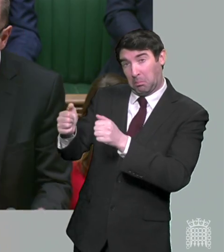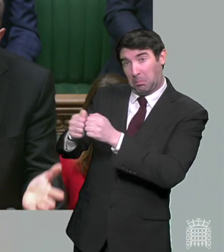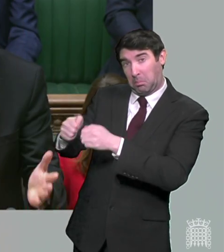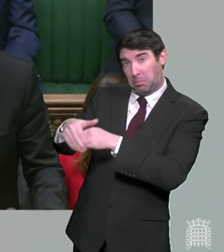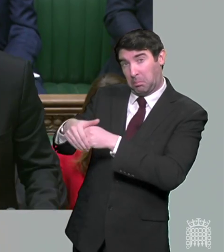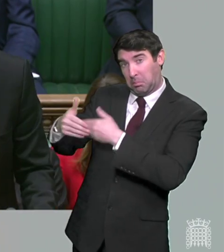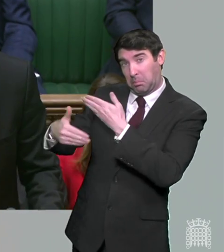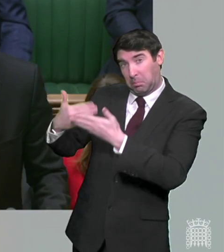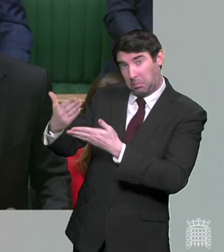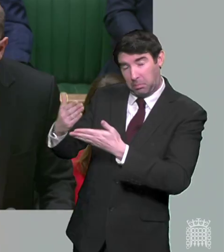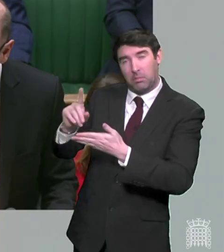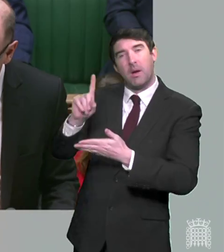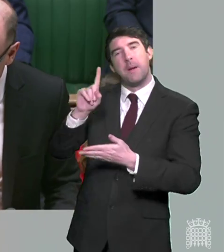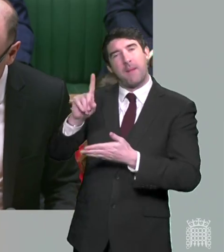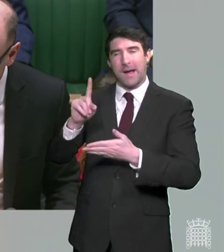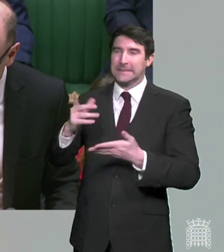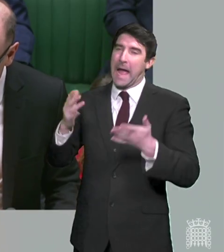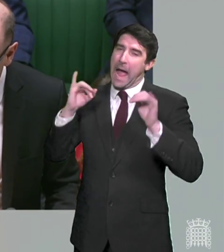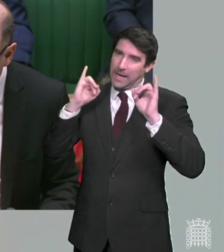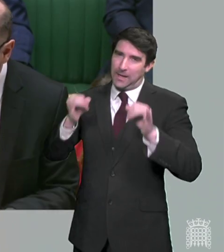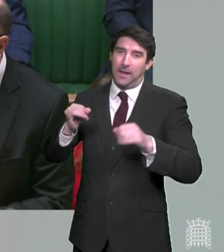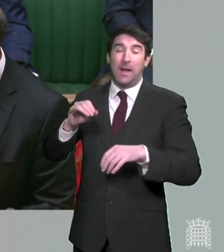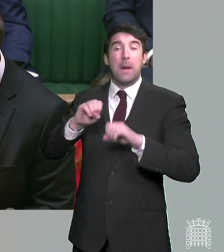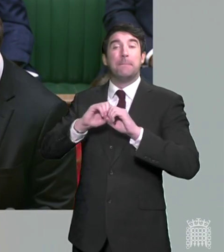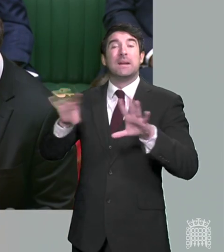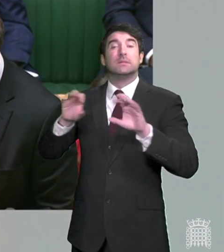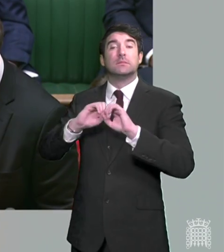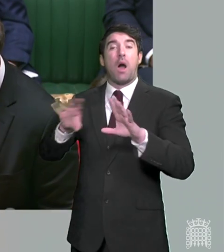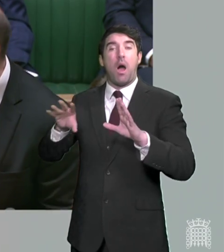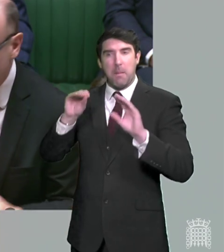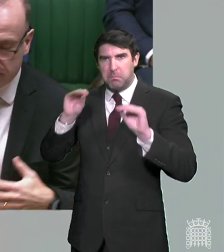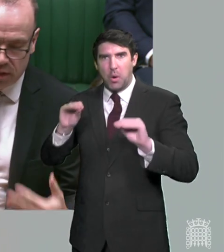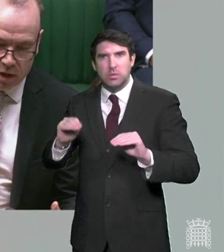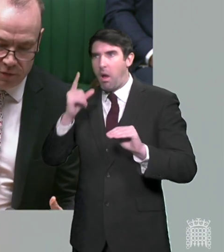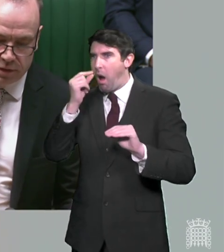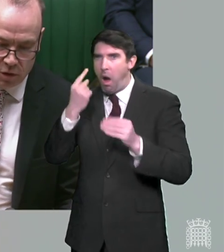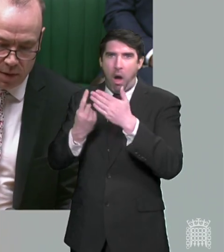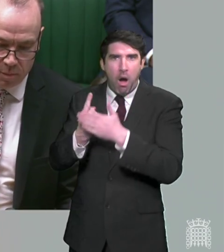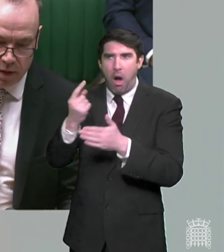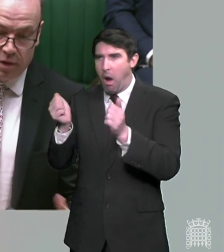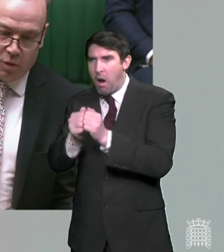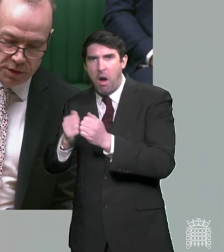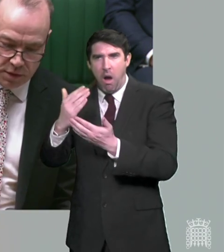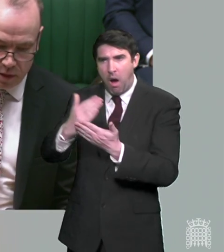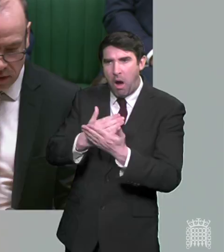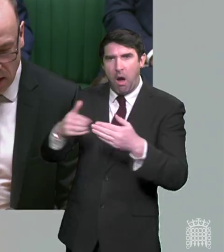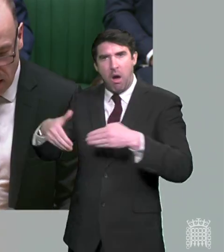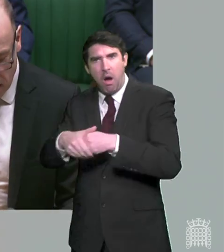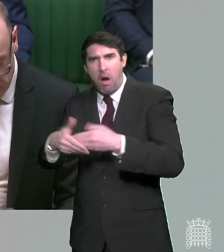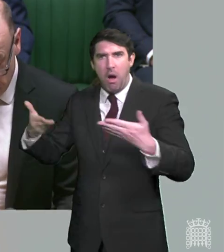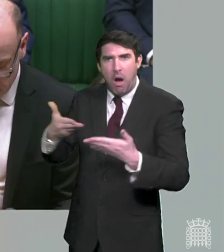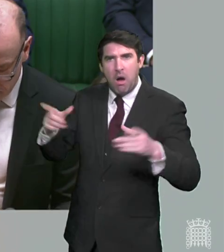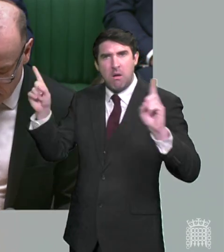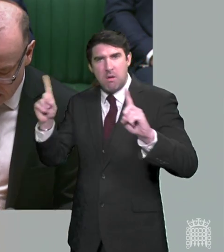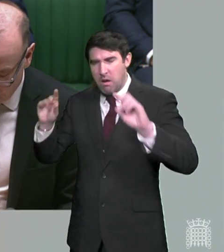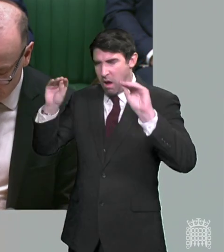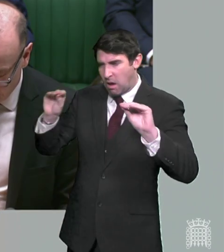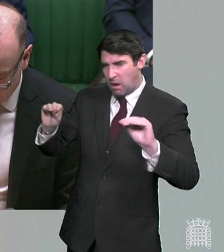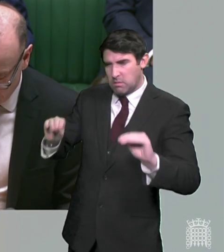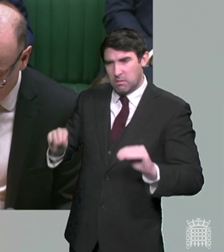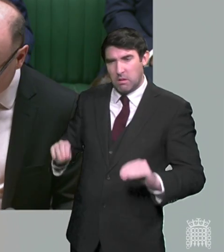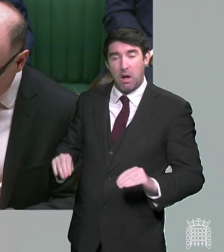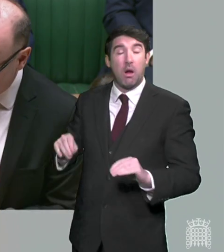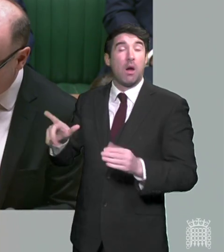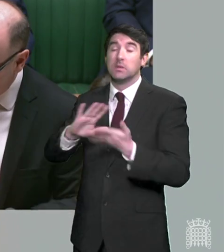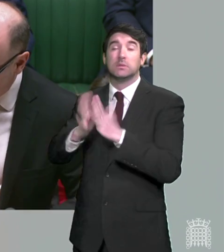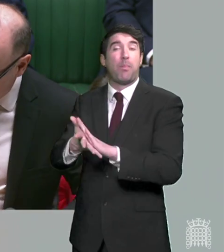Our illustrious friends in the media then wrote up what that might be, what the detail of the deal might be and that there was a deal.